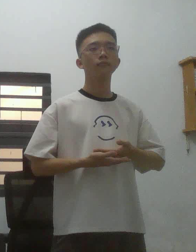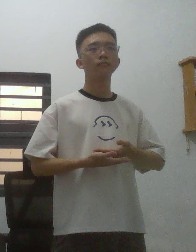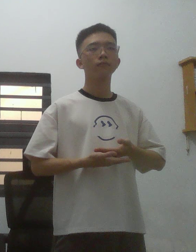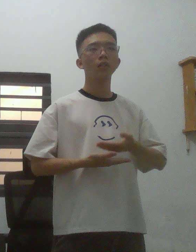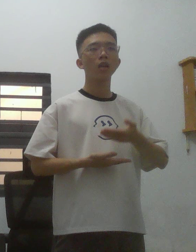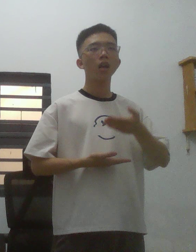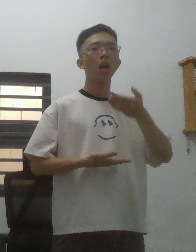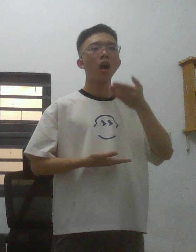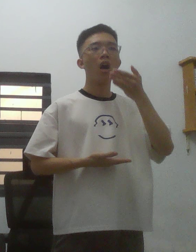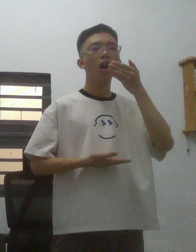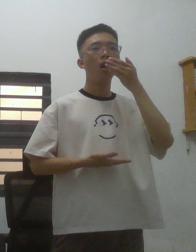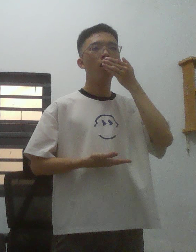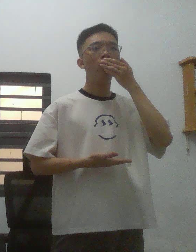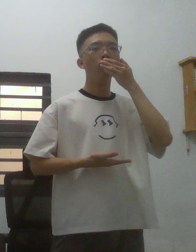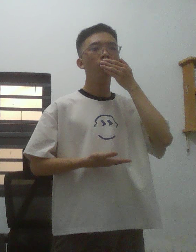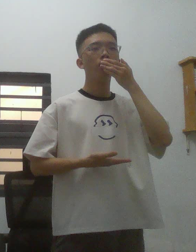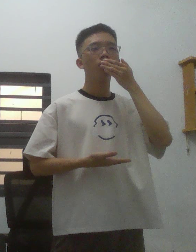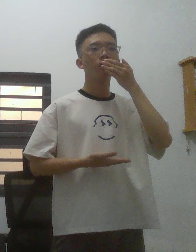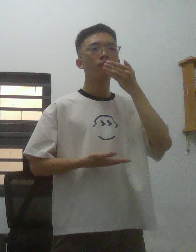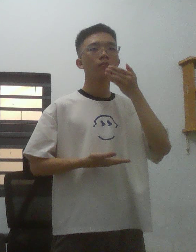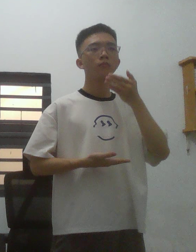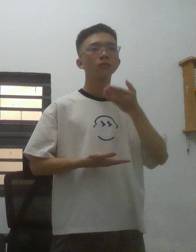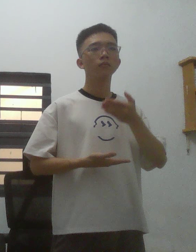sup